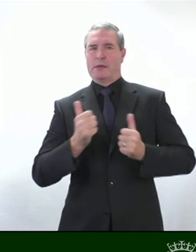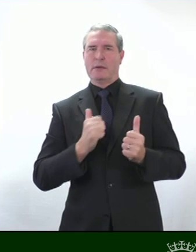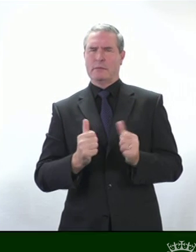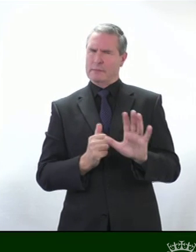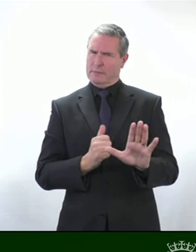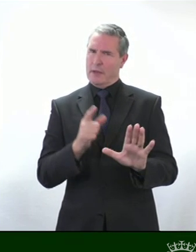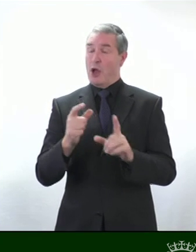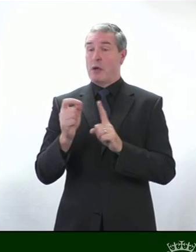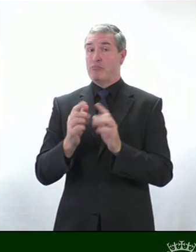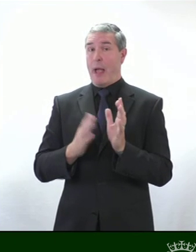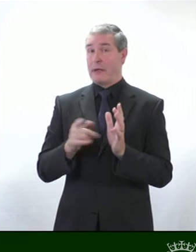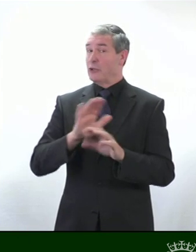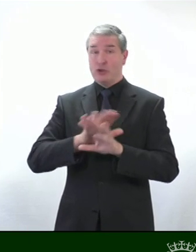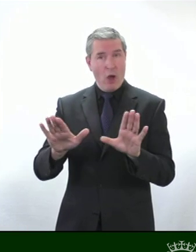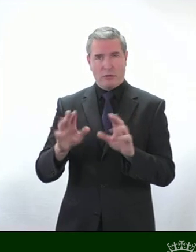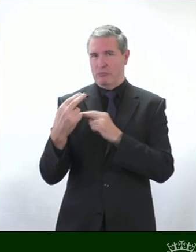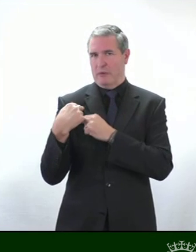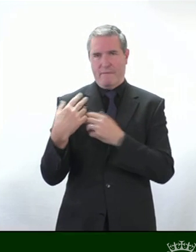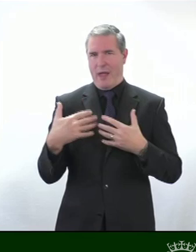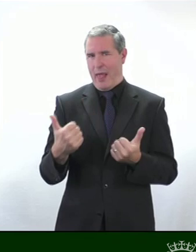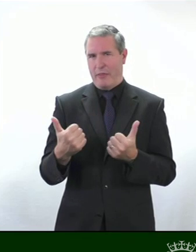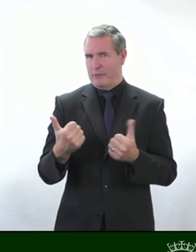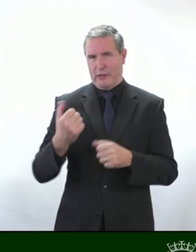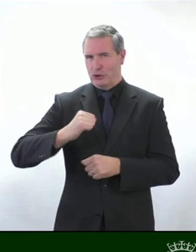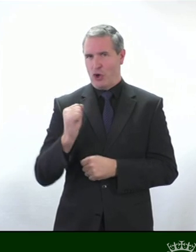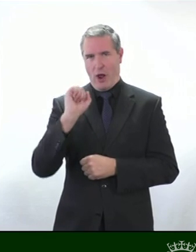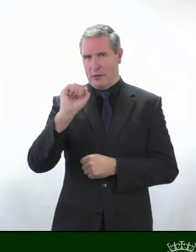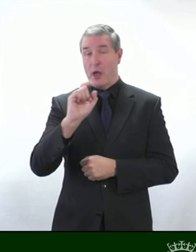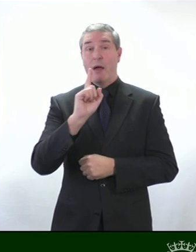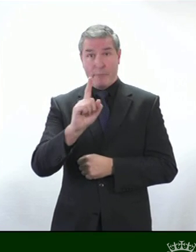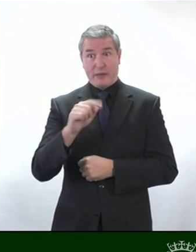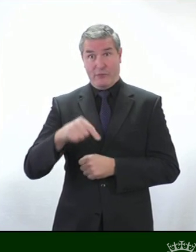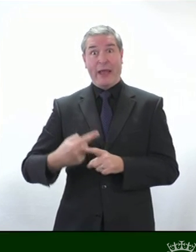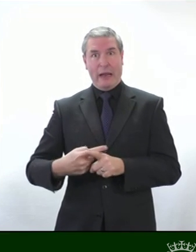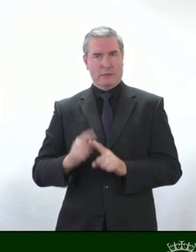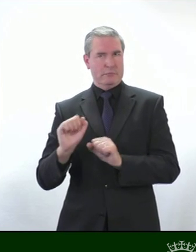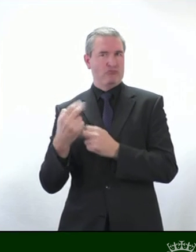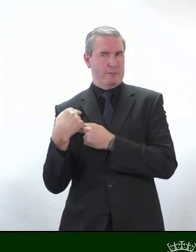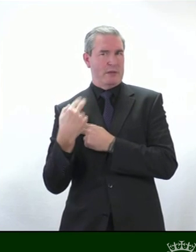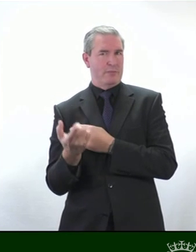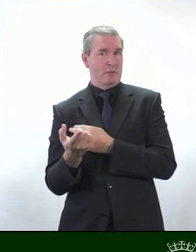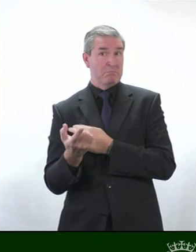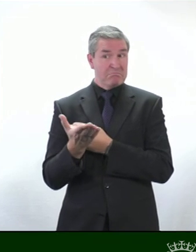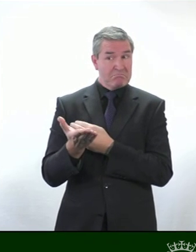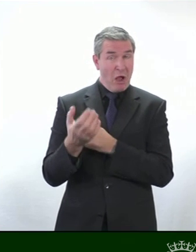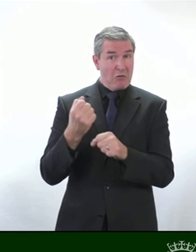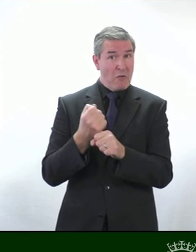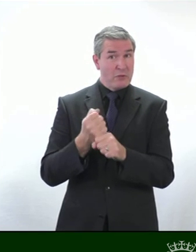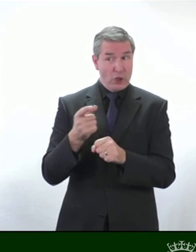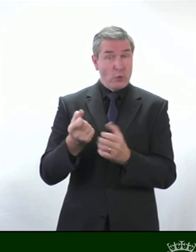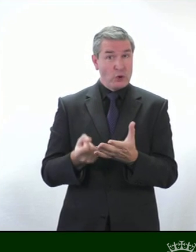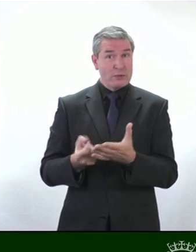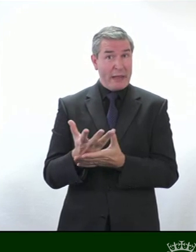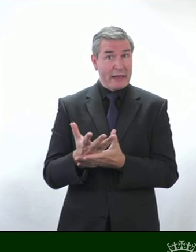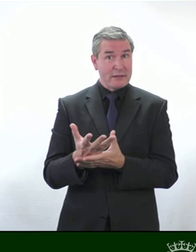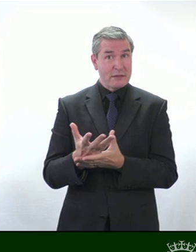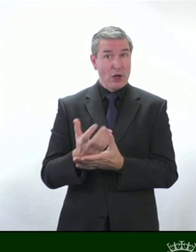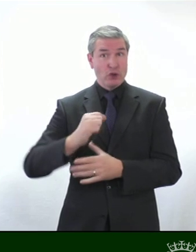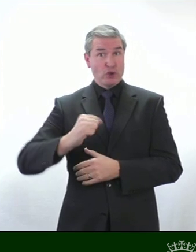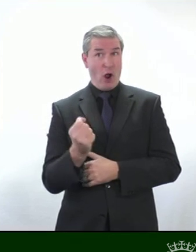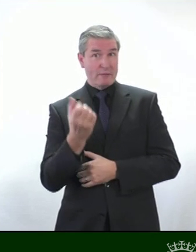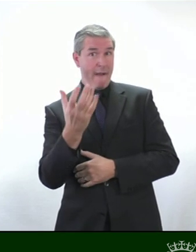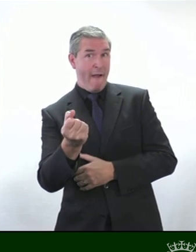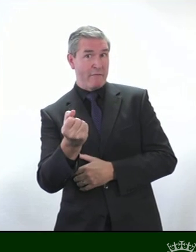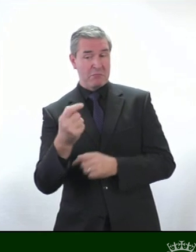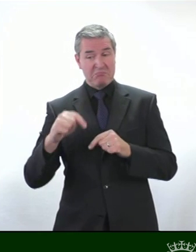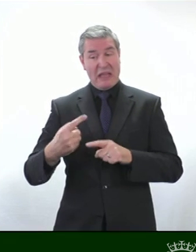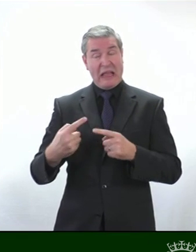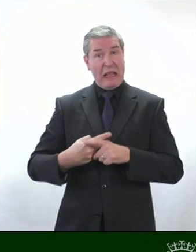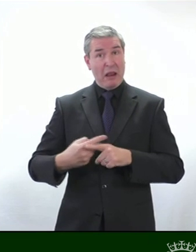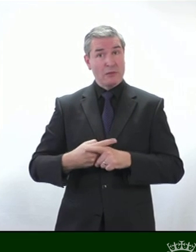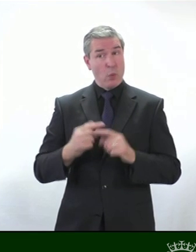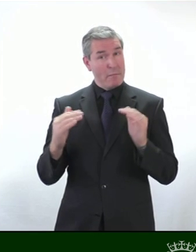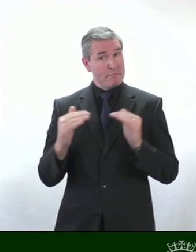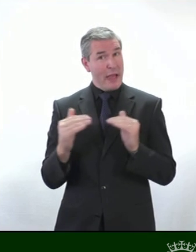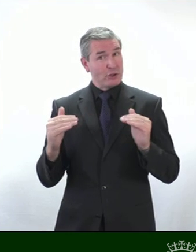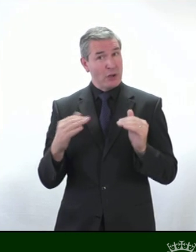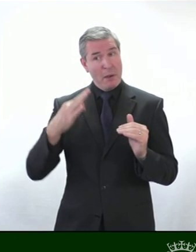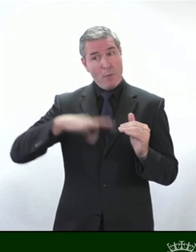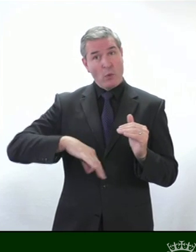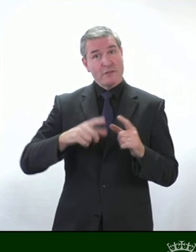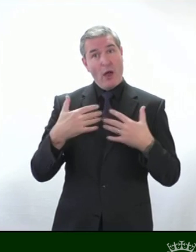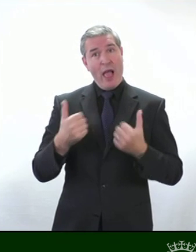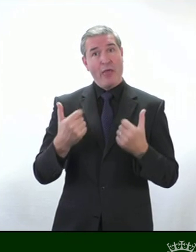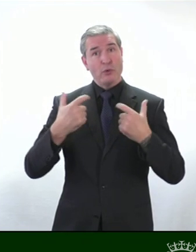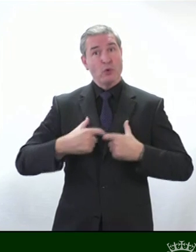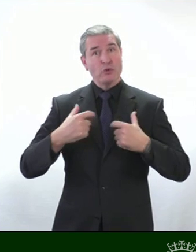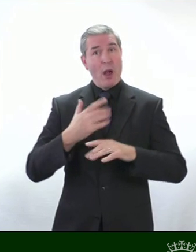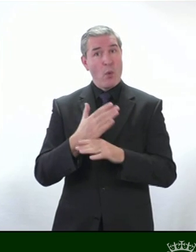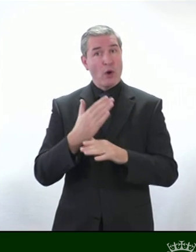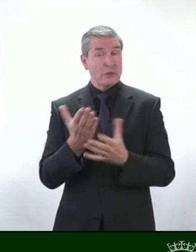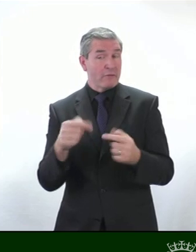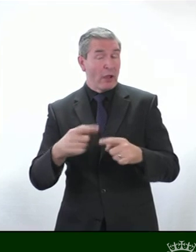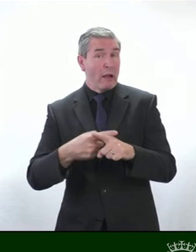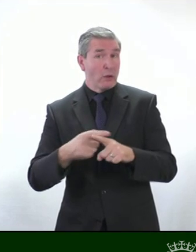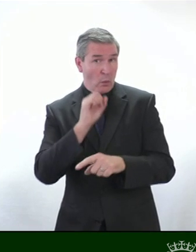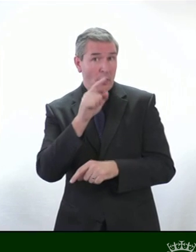The Prime Minister is not responsible for health in Scotland, but he is responsible for it in England, so will he put his Government’s money where his Scottish colleagues’ mouths clearly are and match that bonus initiative for health and social care workers in England?